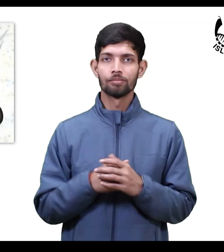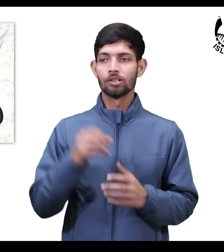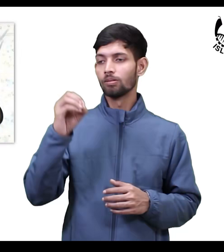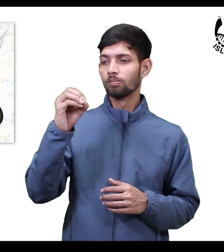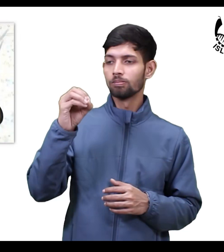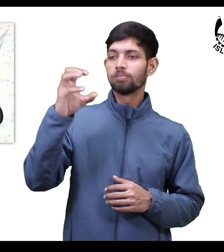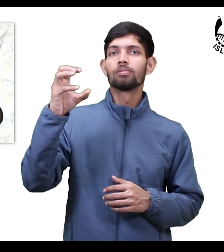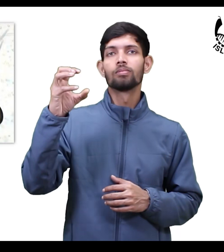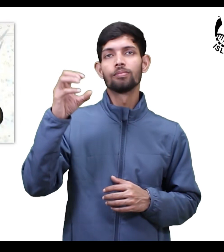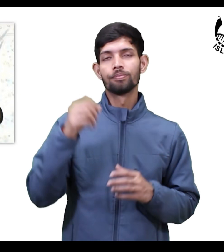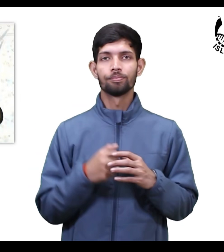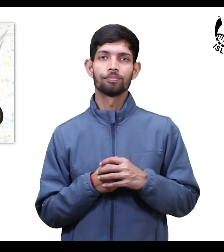Airbubble